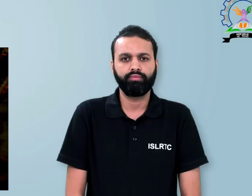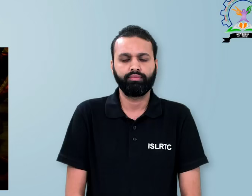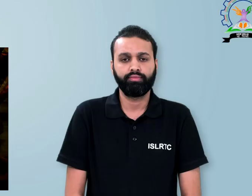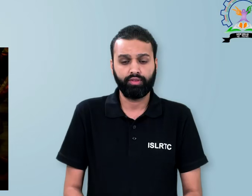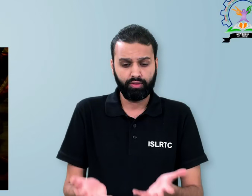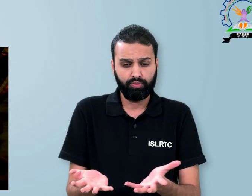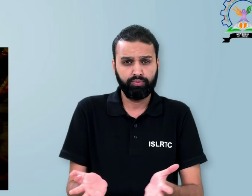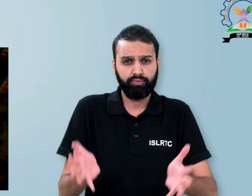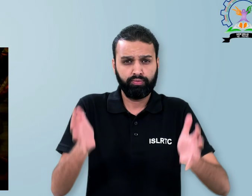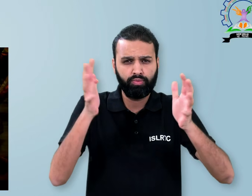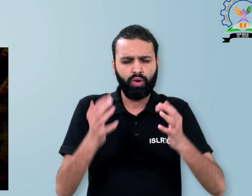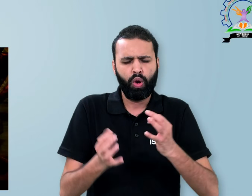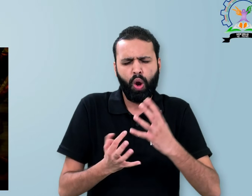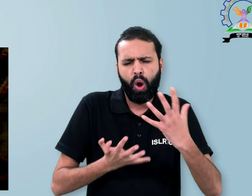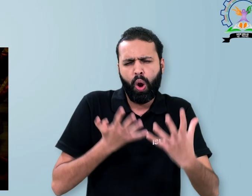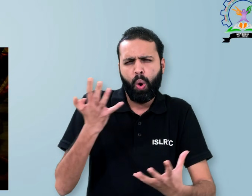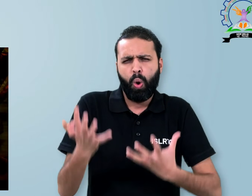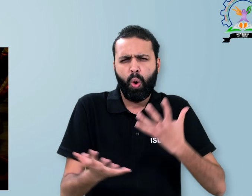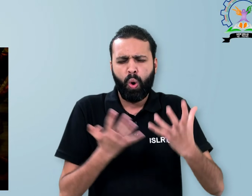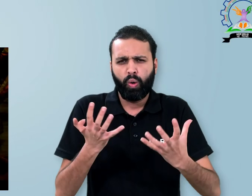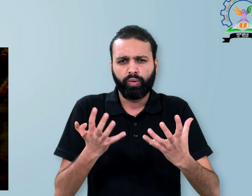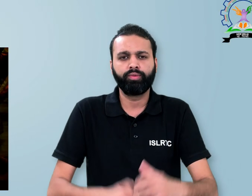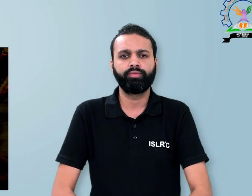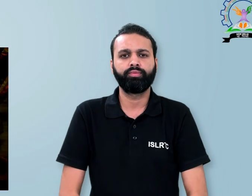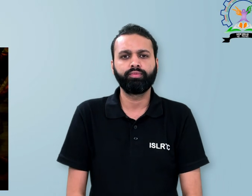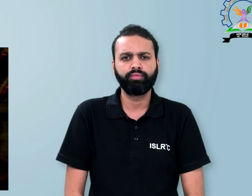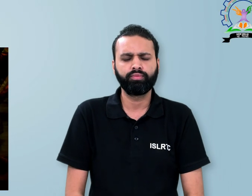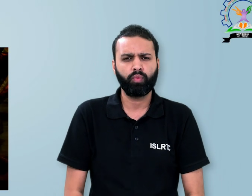Iron Smelters